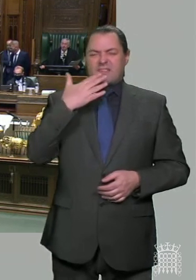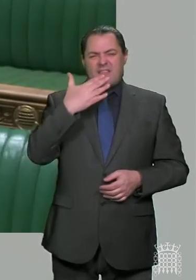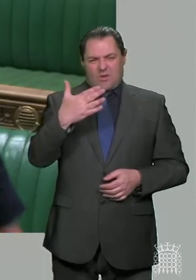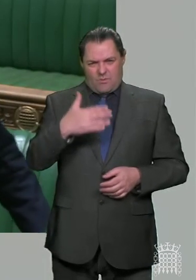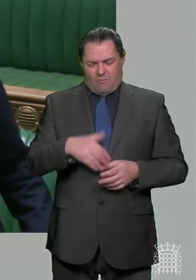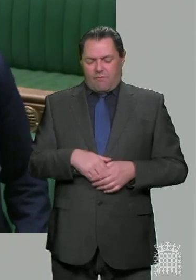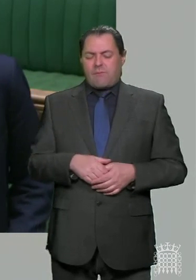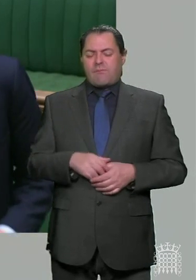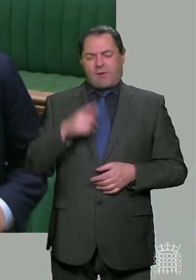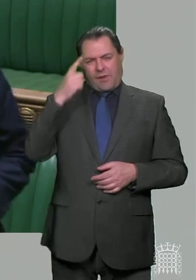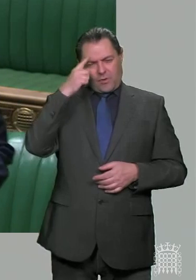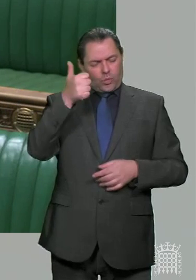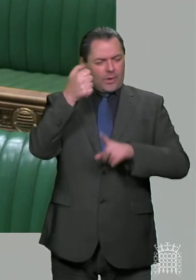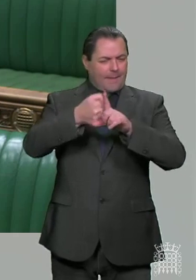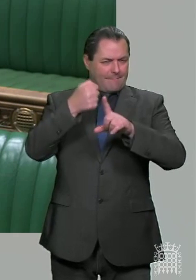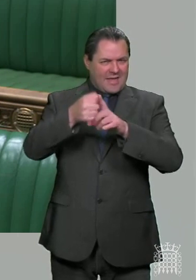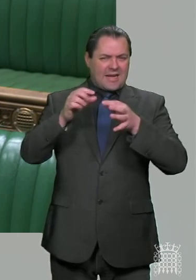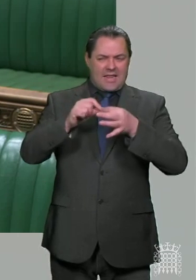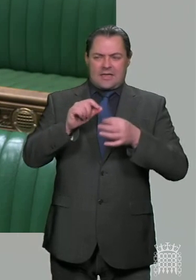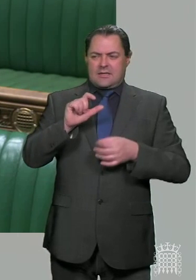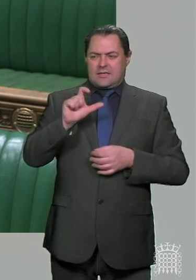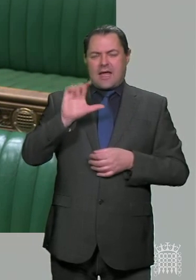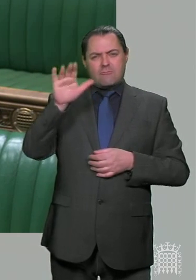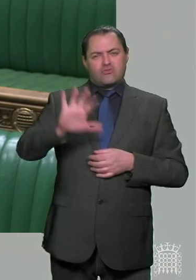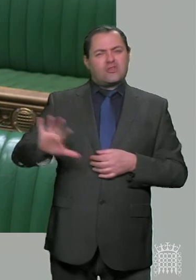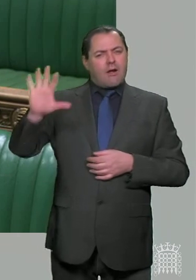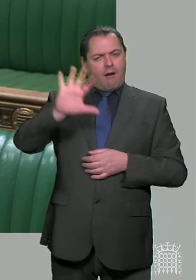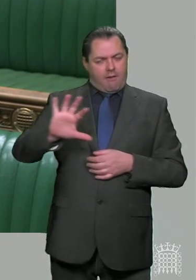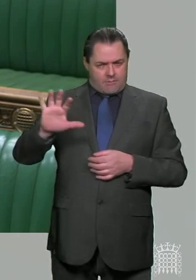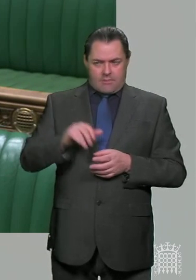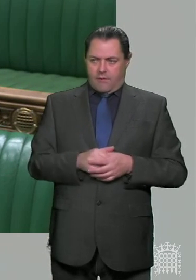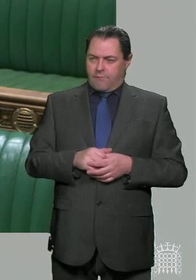My honourable Friend is a great campaigner for Cambridgeshire and the rights of the people of Cambridgeshire.